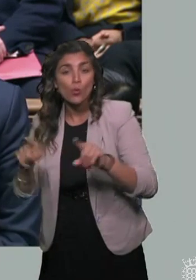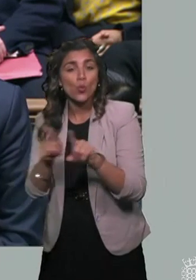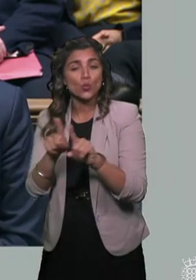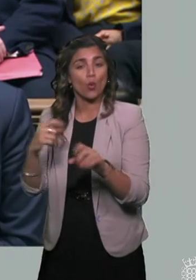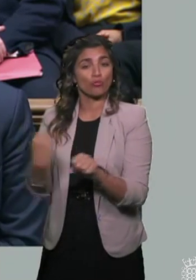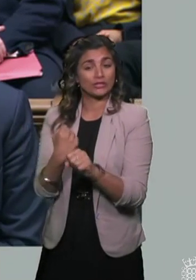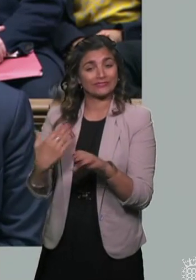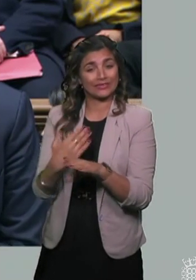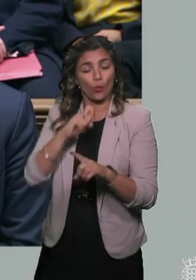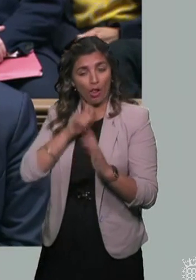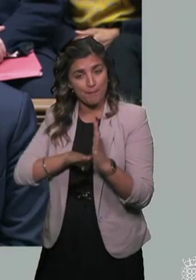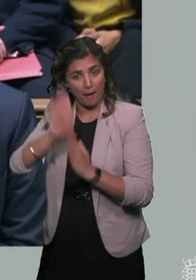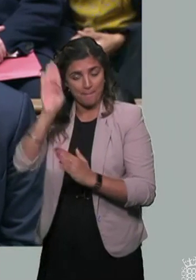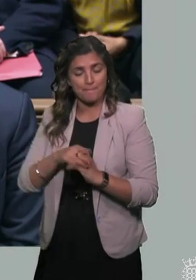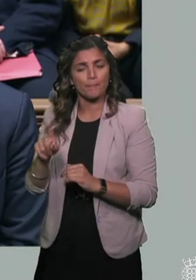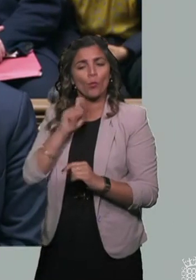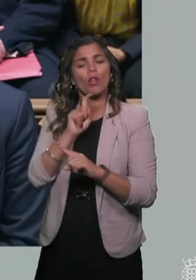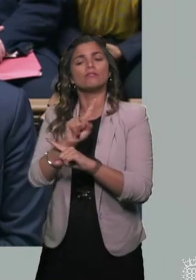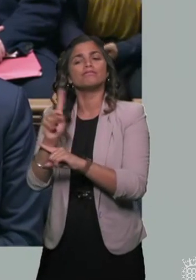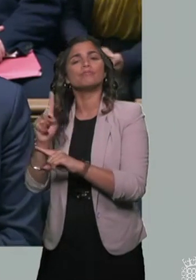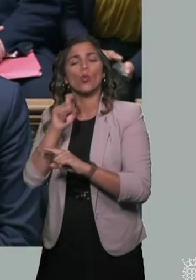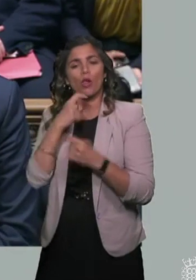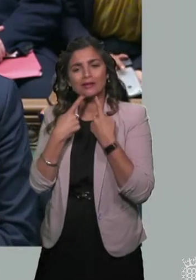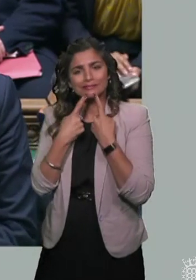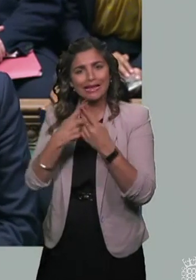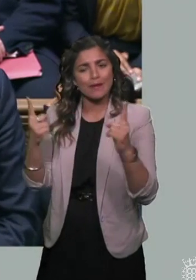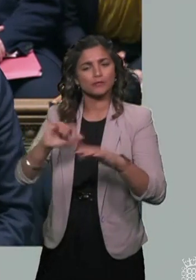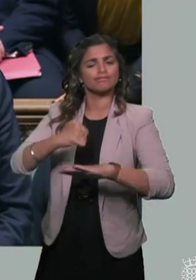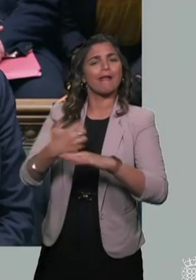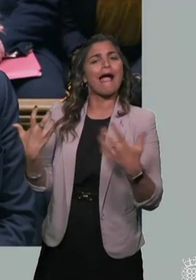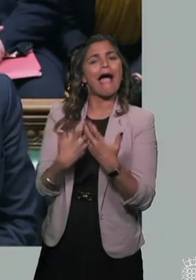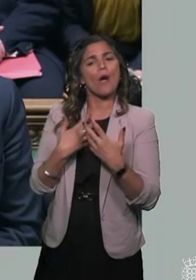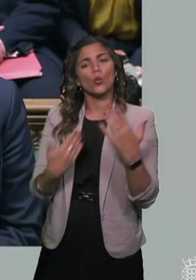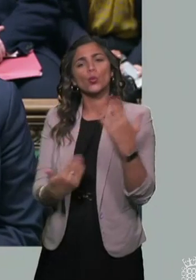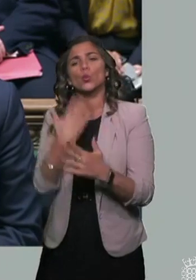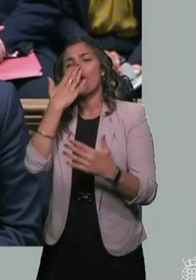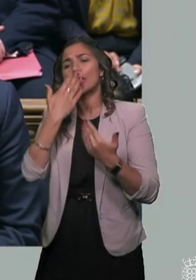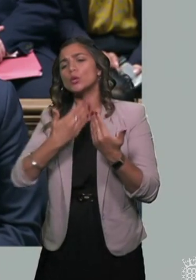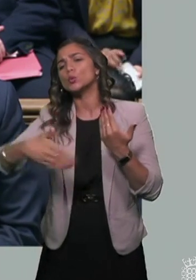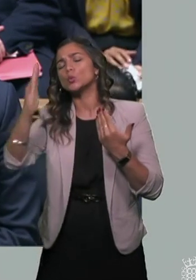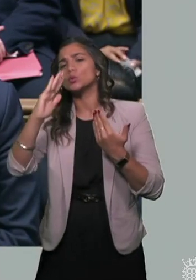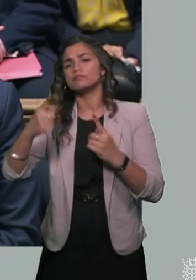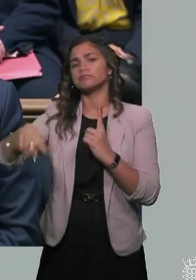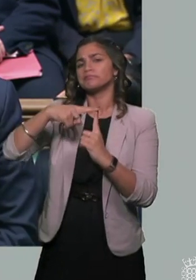He will make a statement to the House shortly setting out how we will build a new age of optimism.